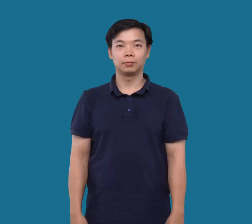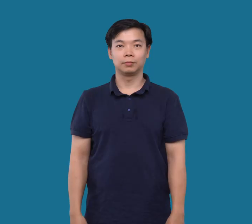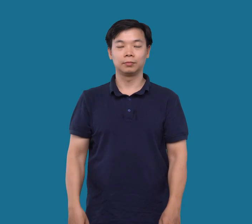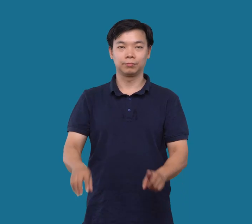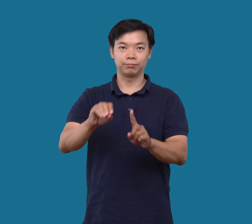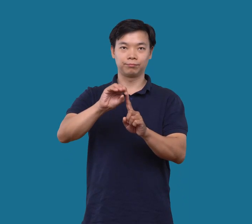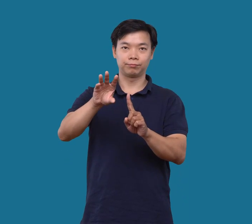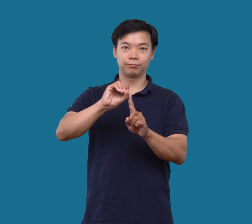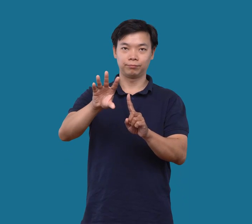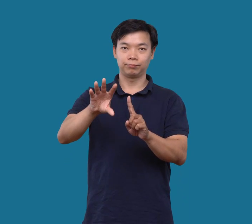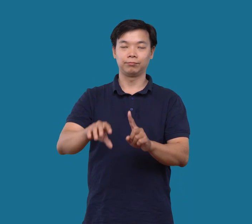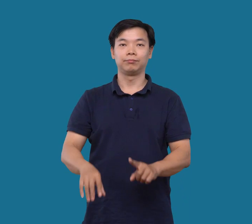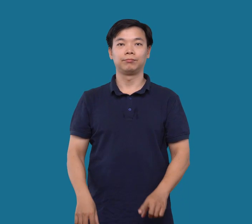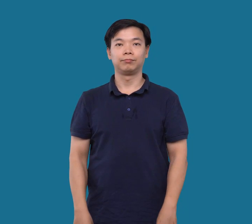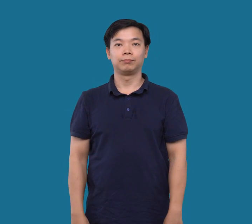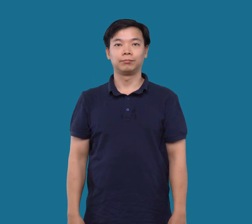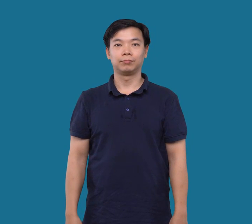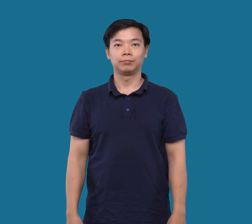thông tin